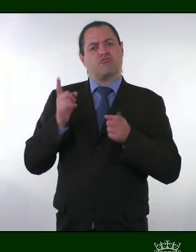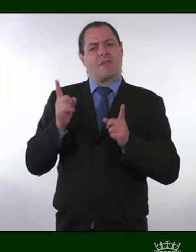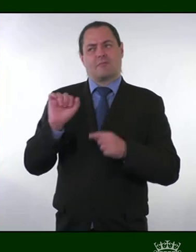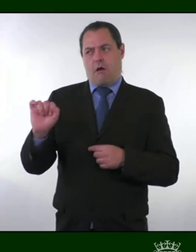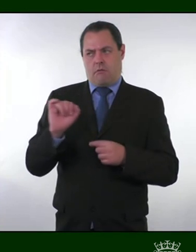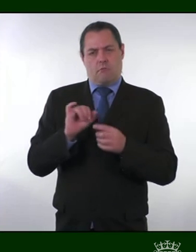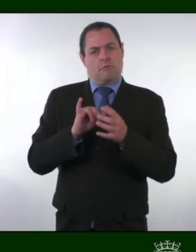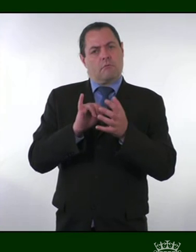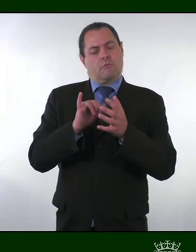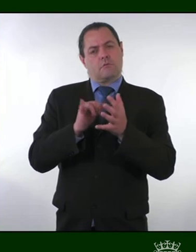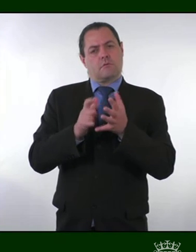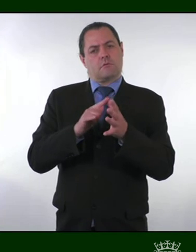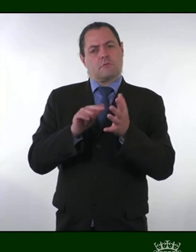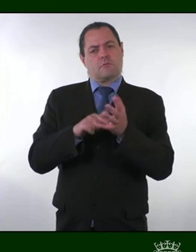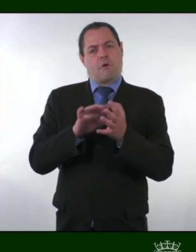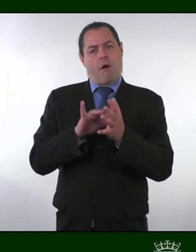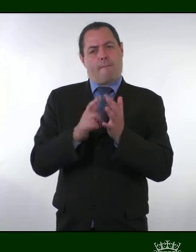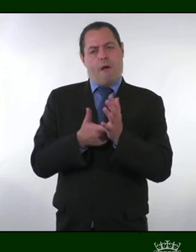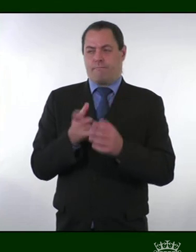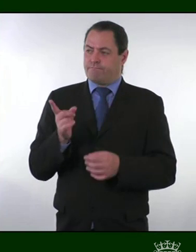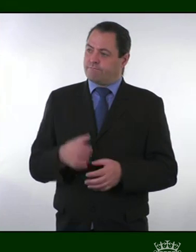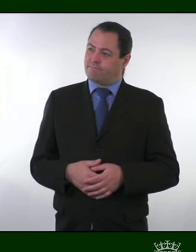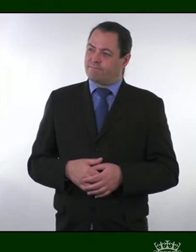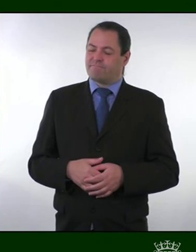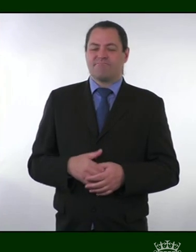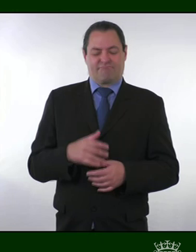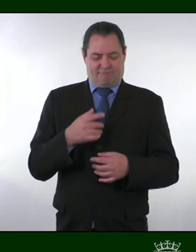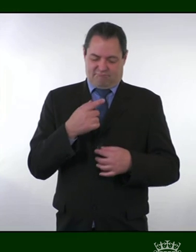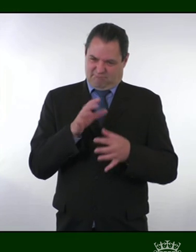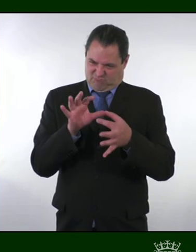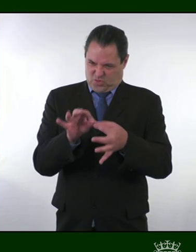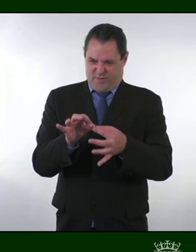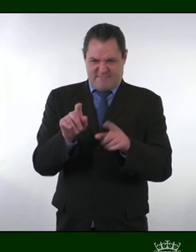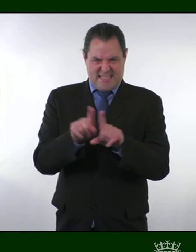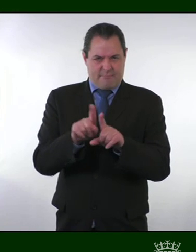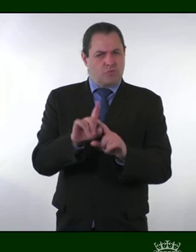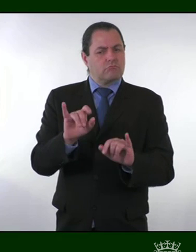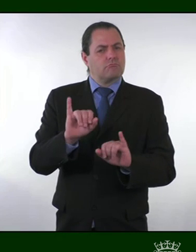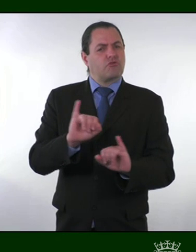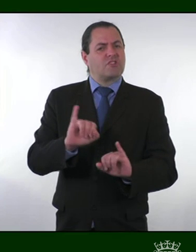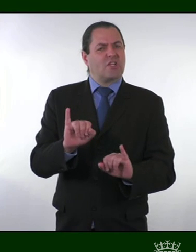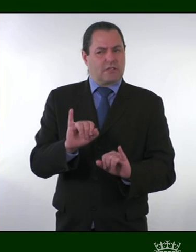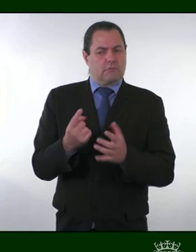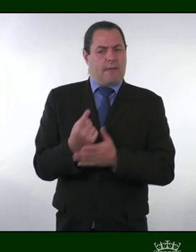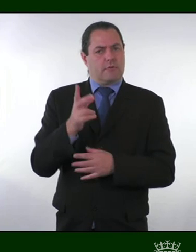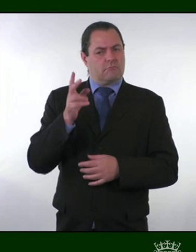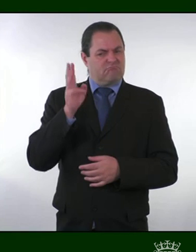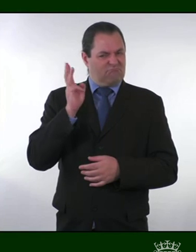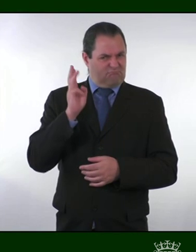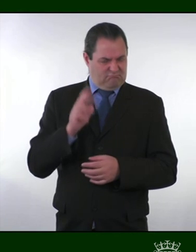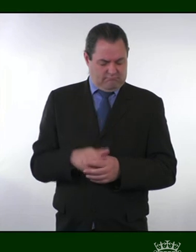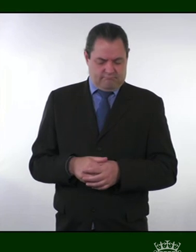Can I join the Prime Minister in those comments about the tragic events of just a few weeks ago?